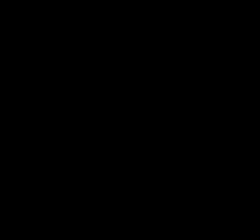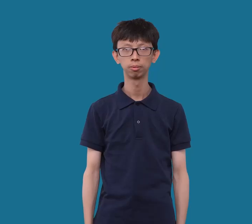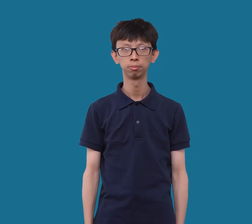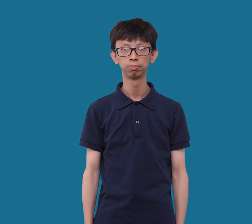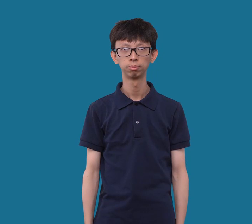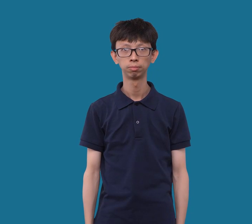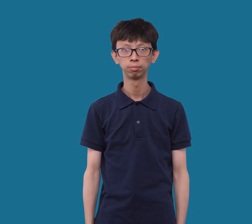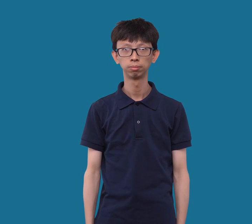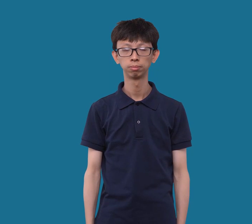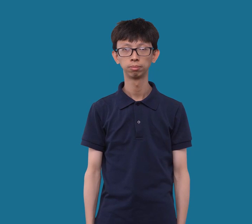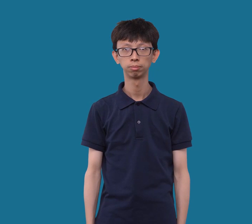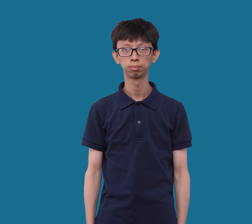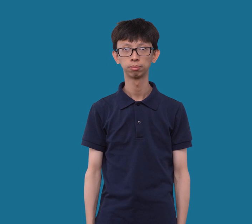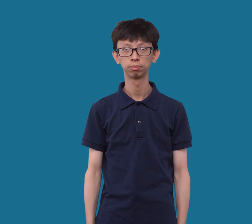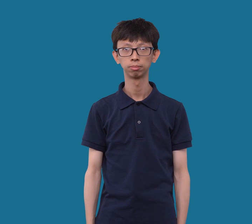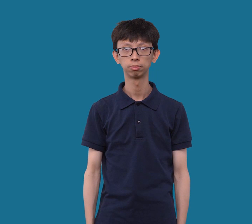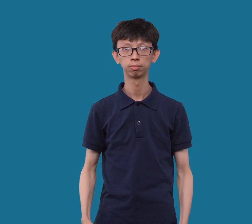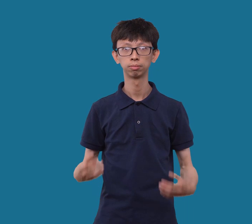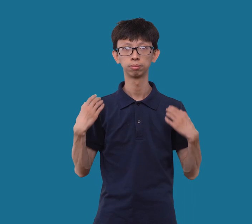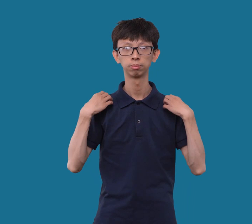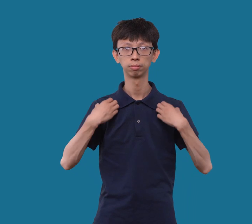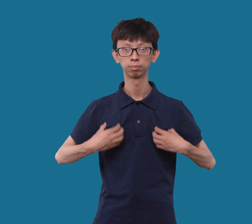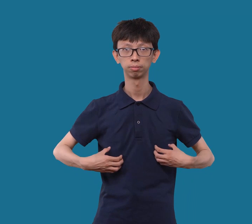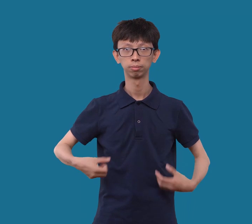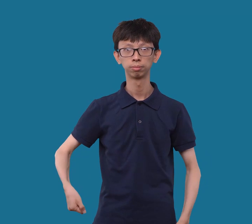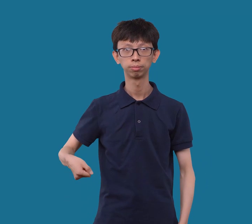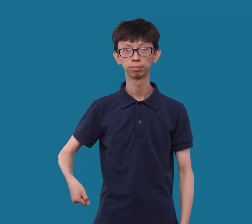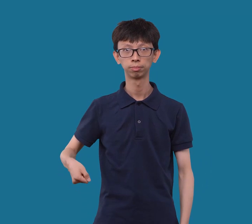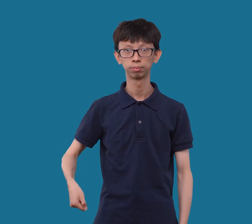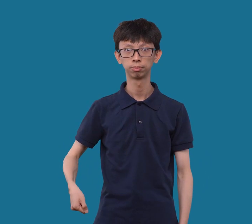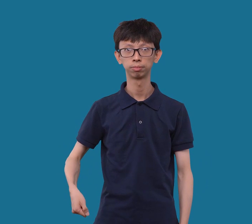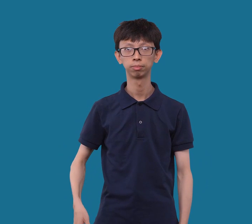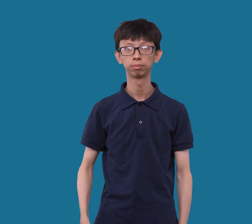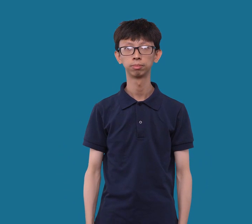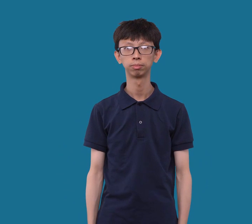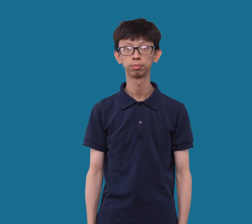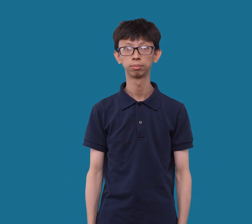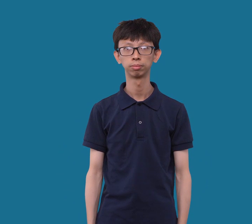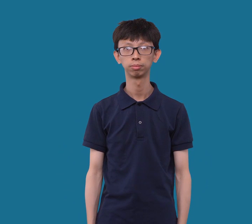cặp sách